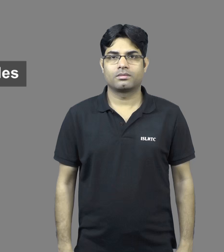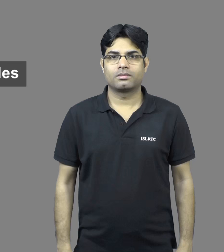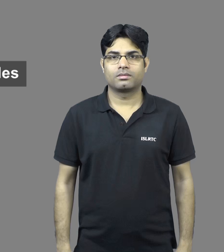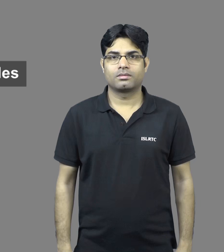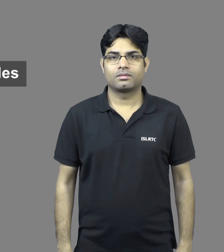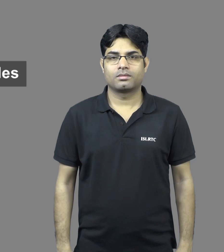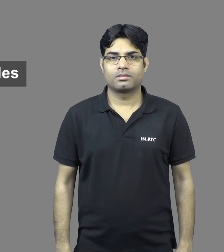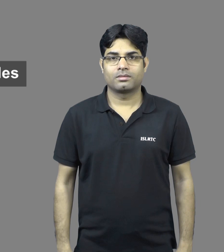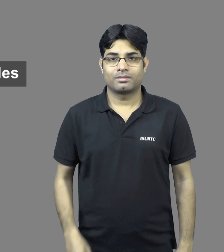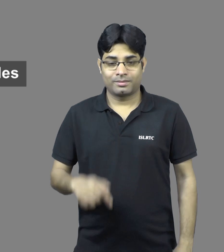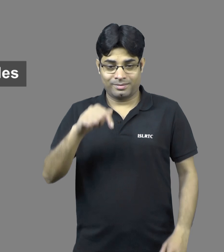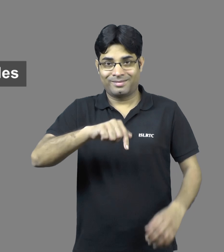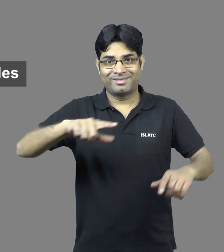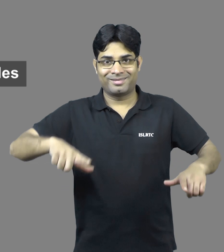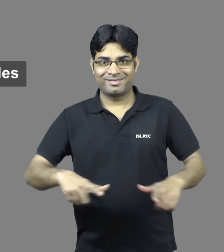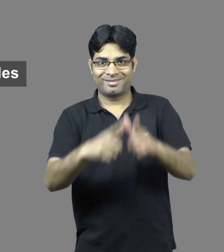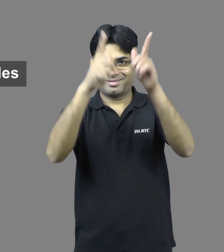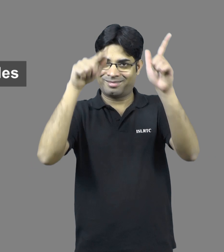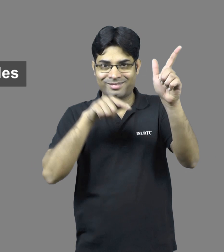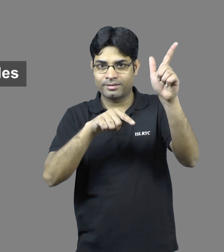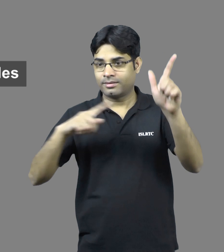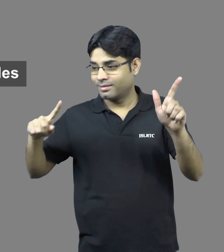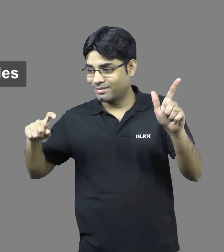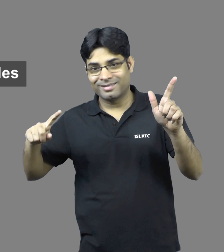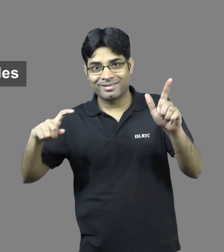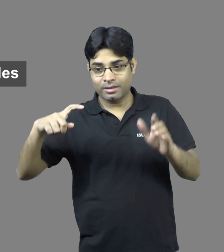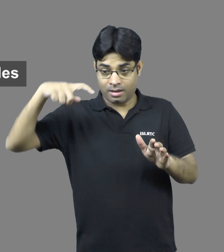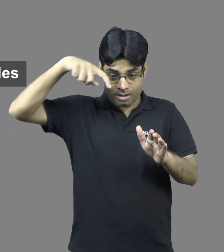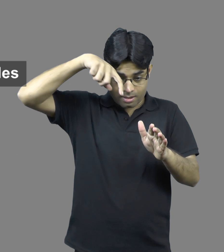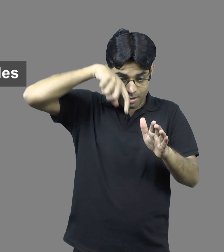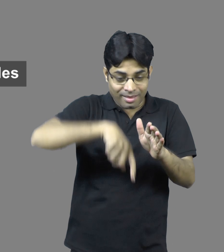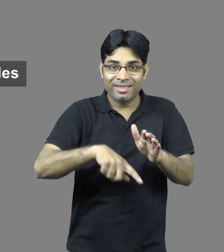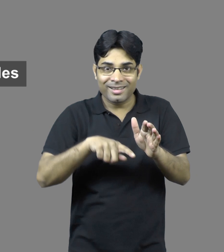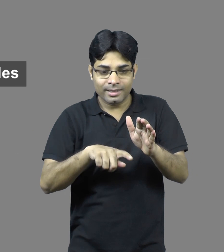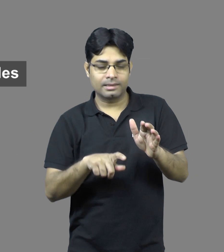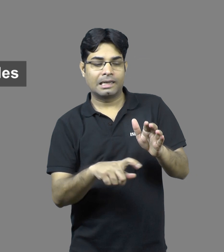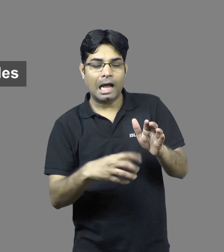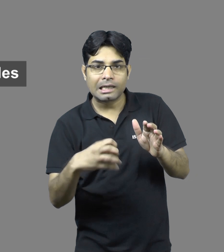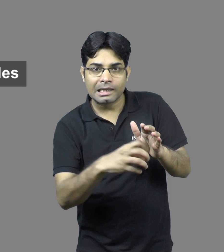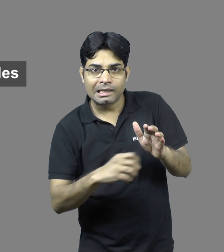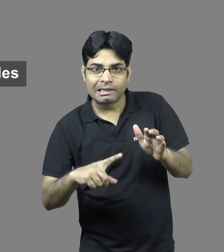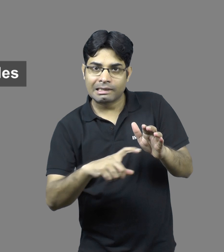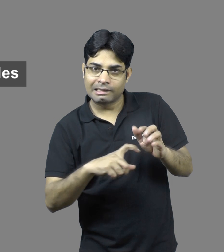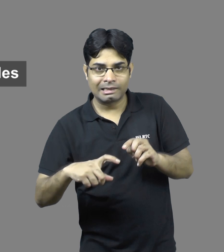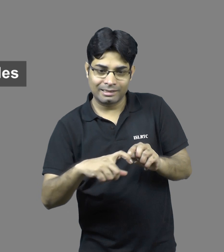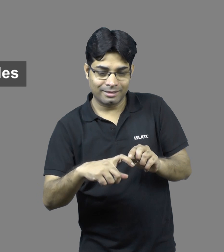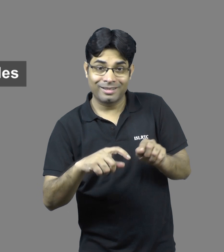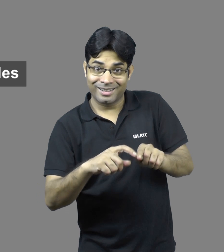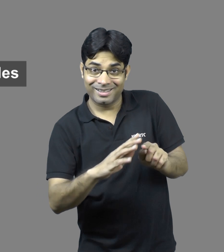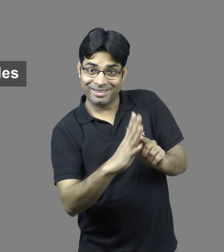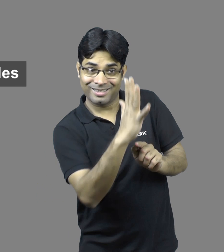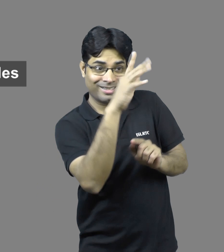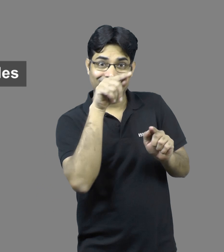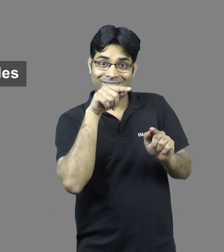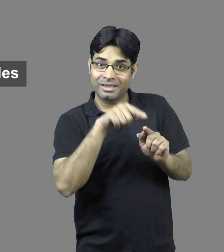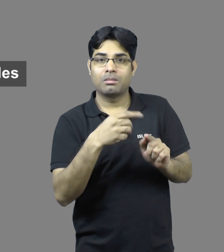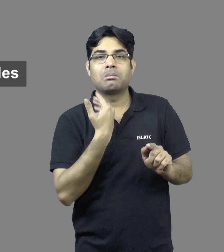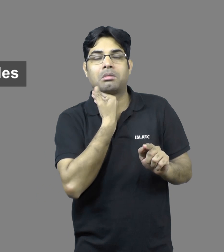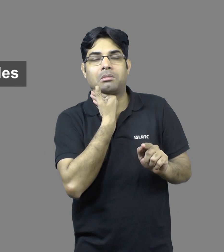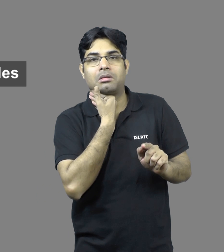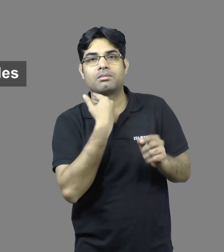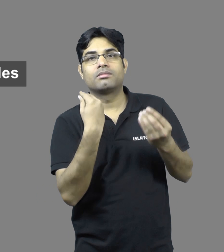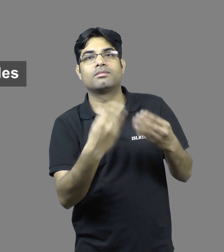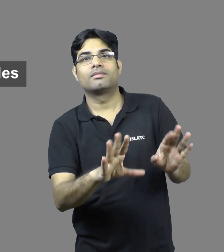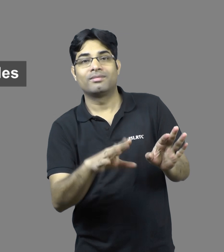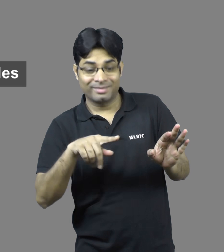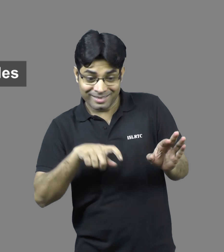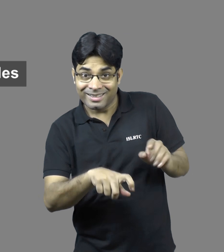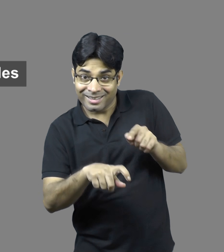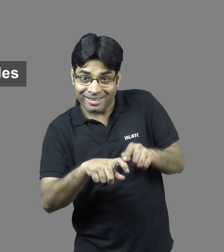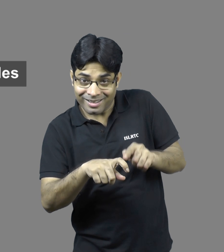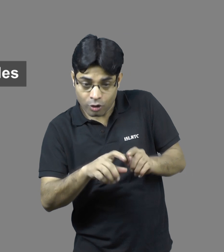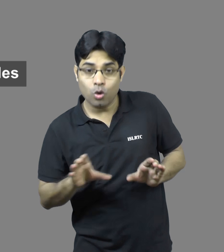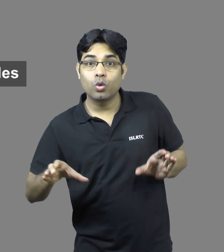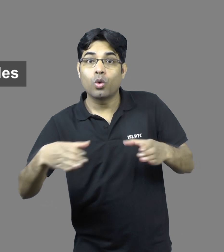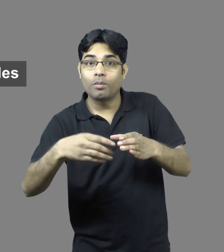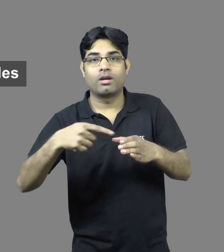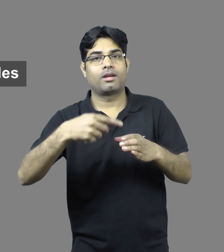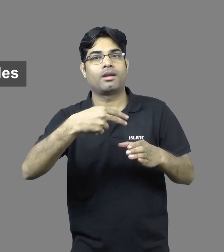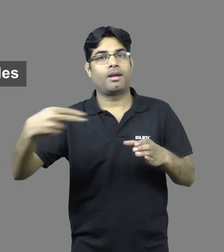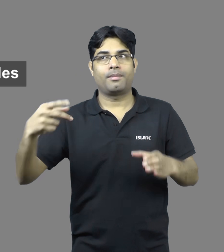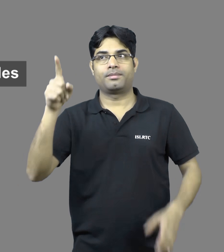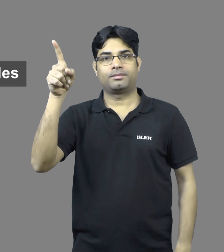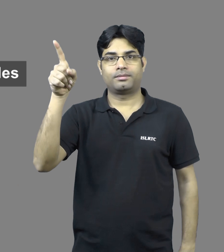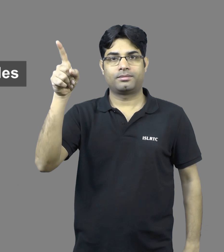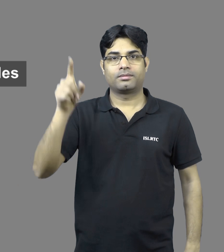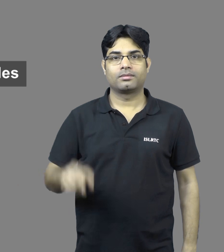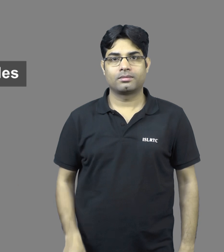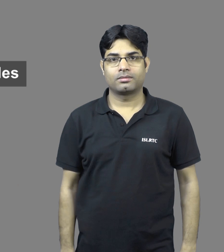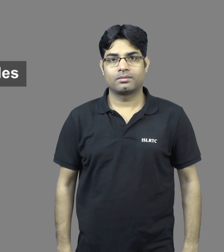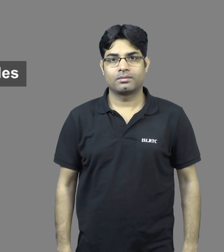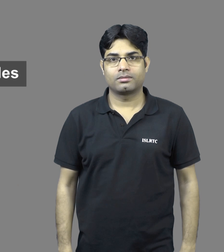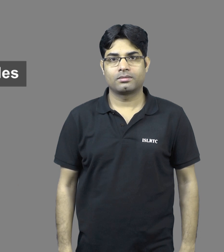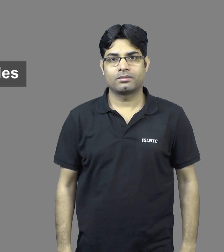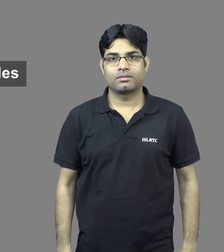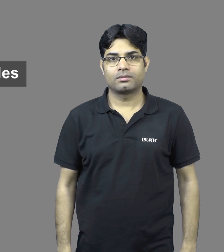Plant Parasites or Pathogenic Nematodes